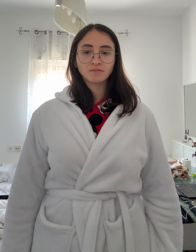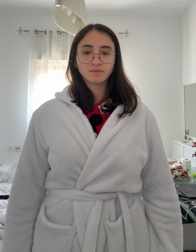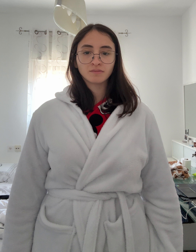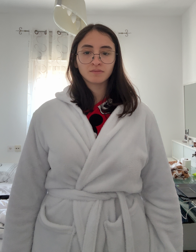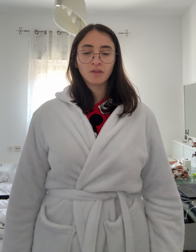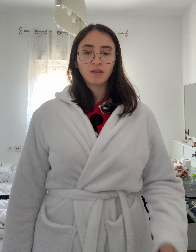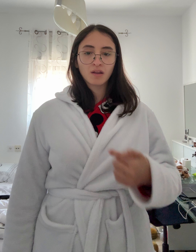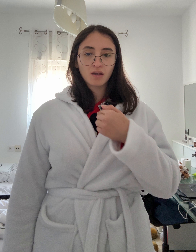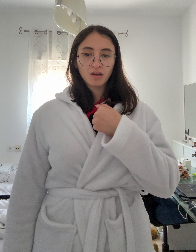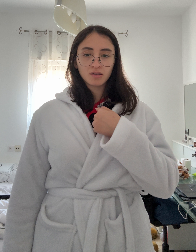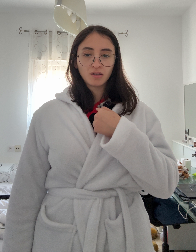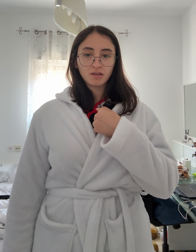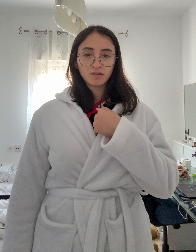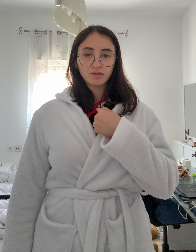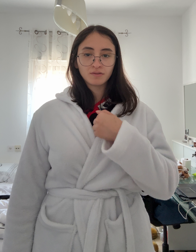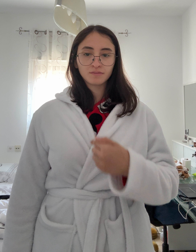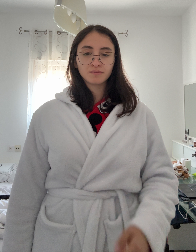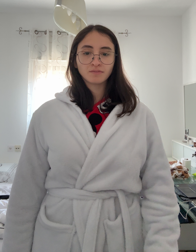אני